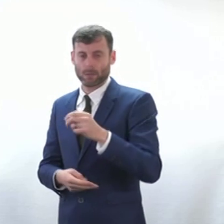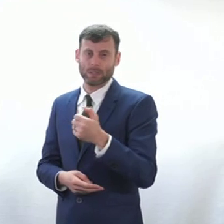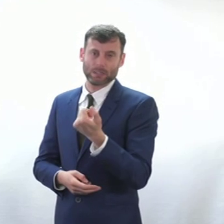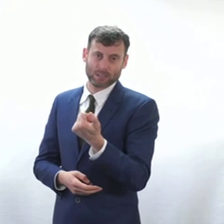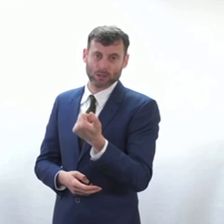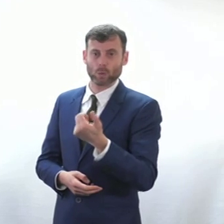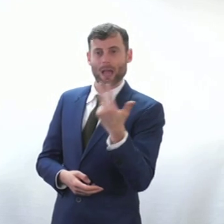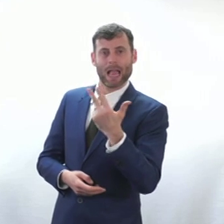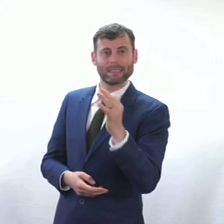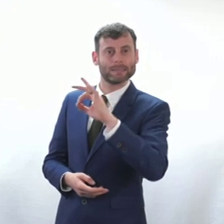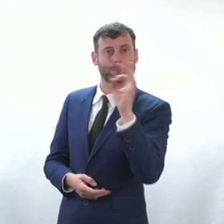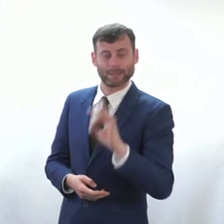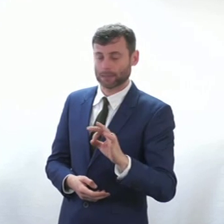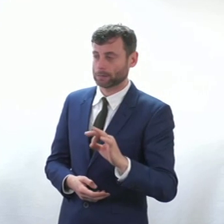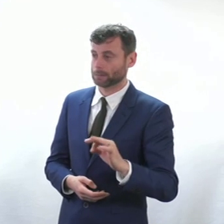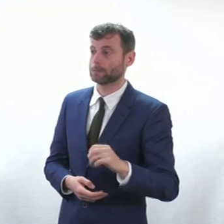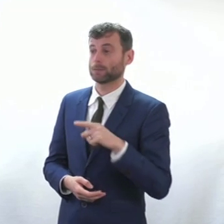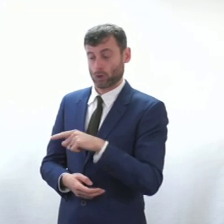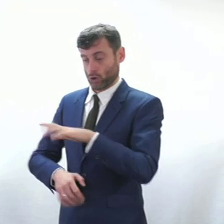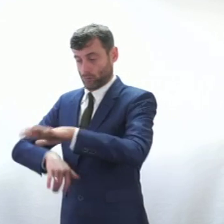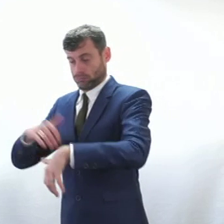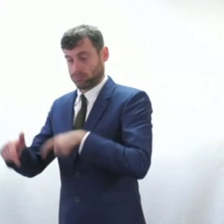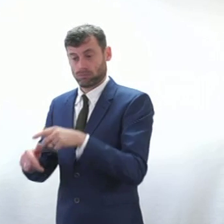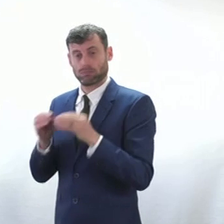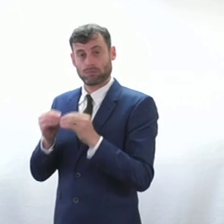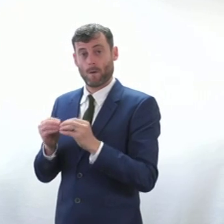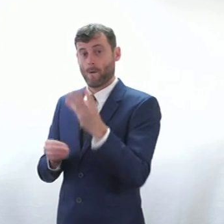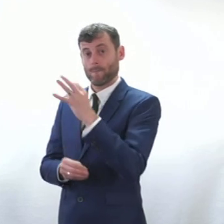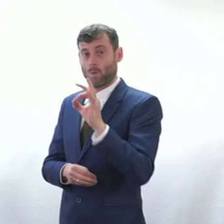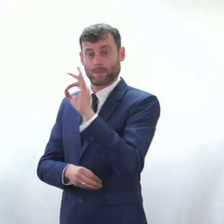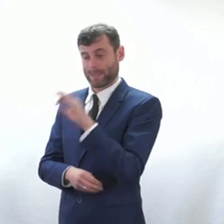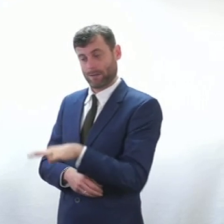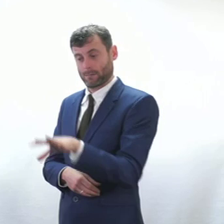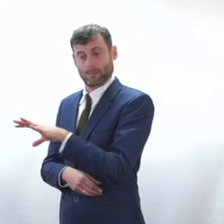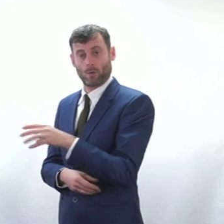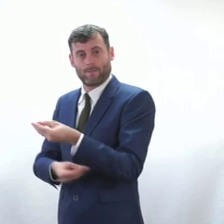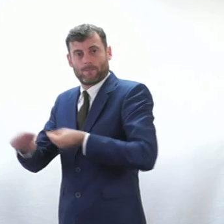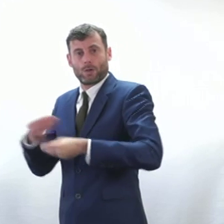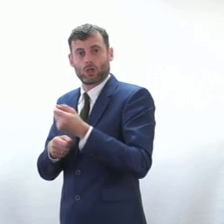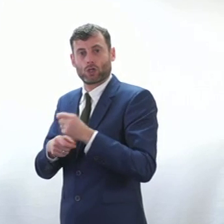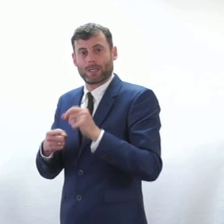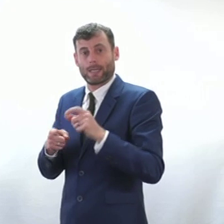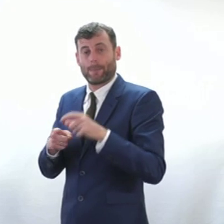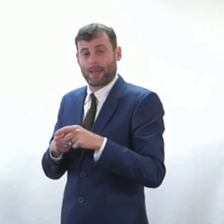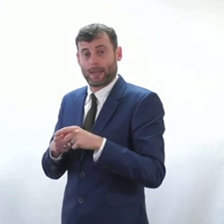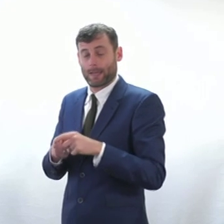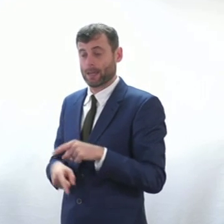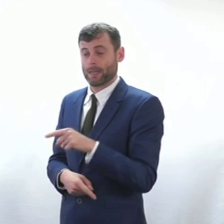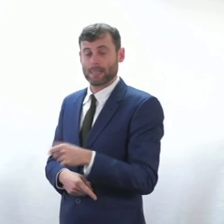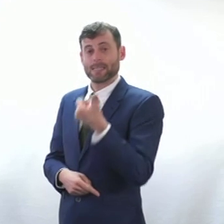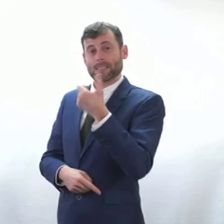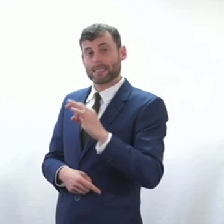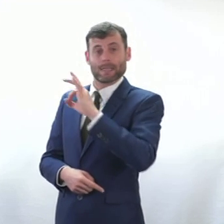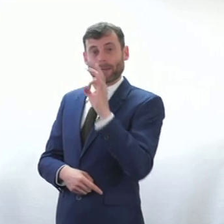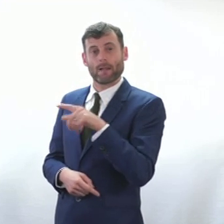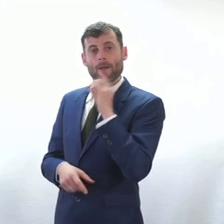Fisheries exports to the European Union account for more than 40% of the islands’ gross domestic product, and up to 60% of their Government’s revenue.